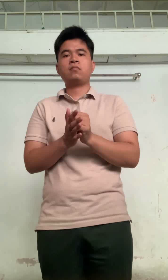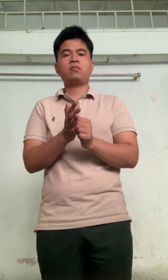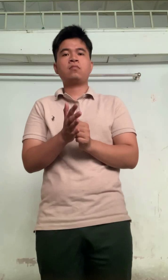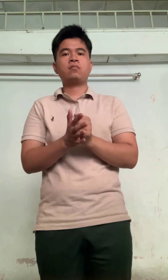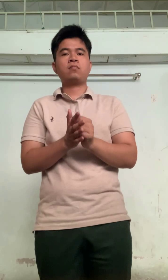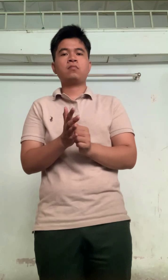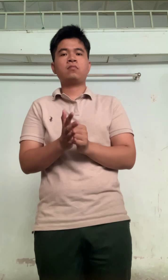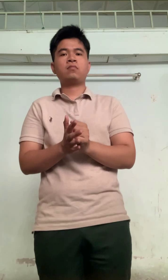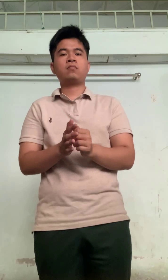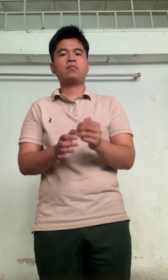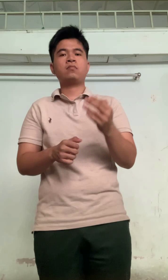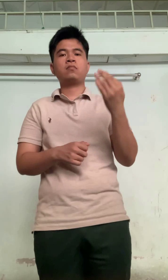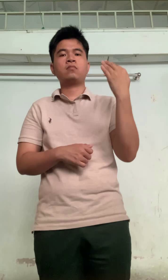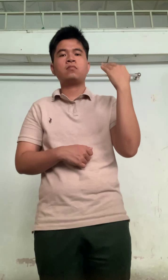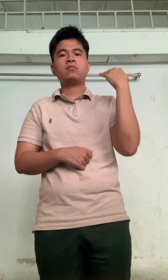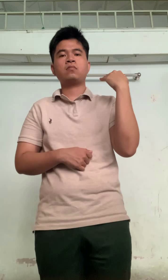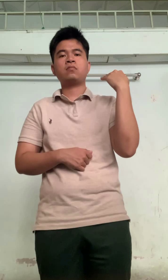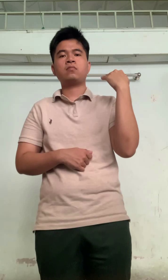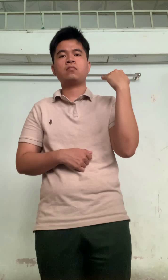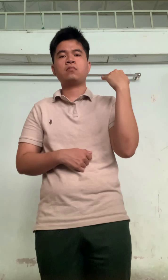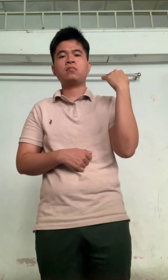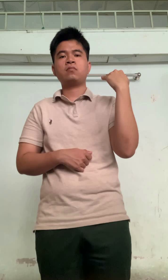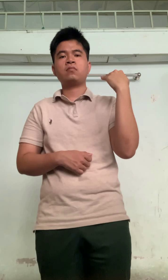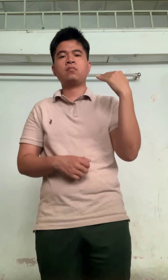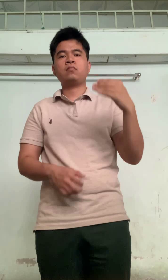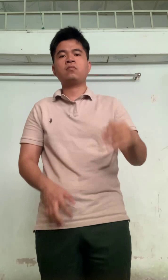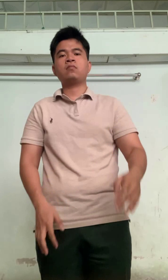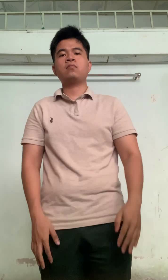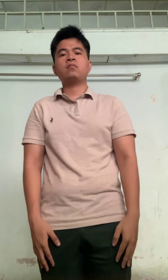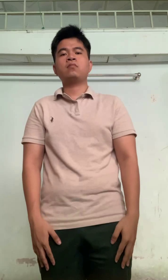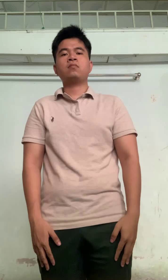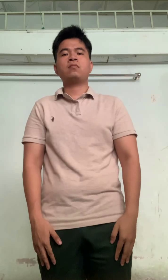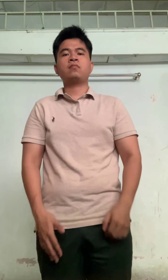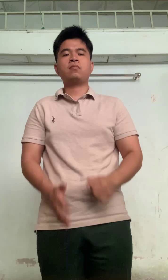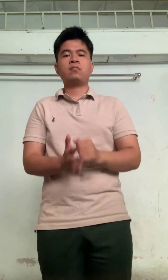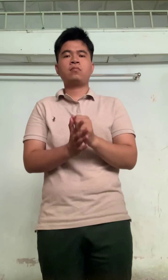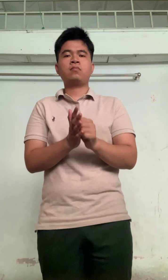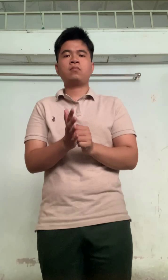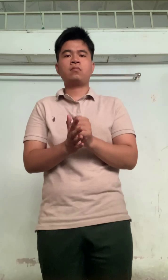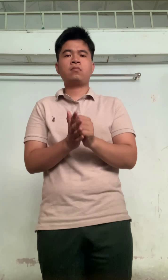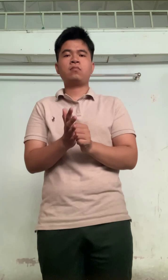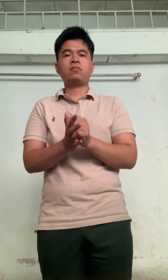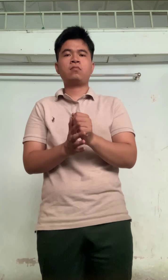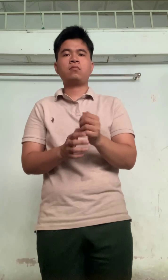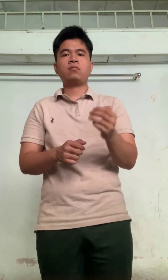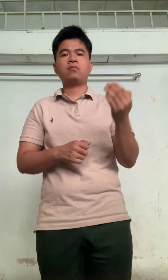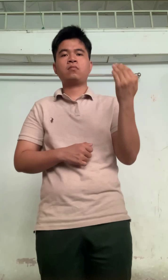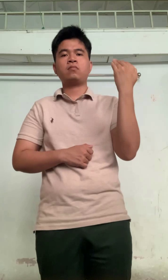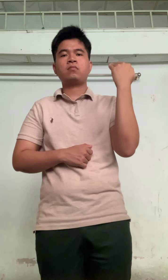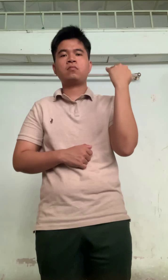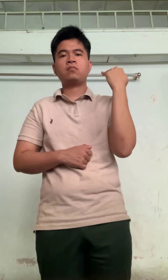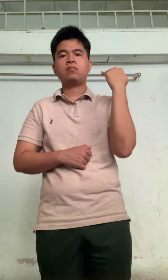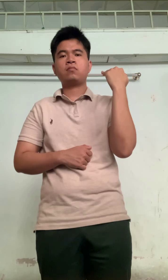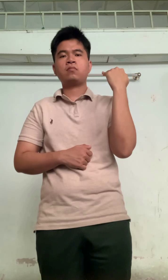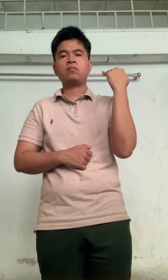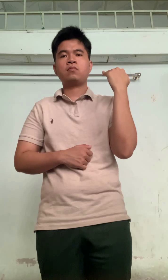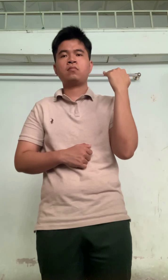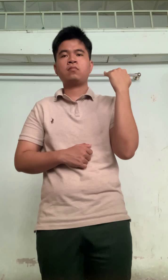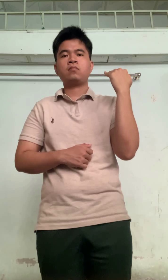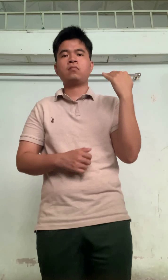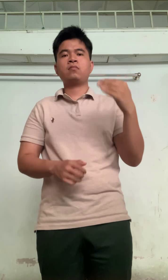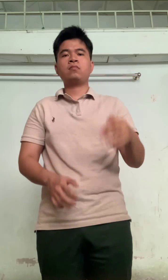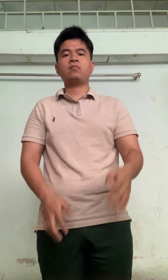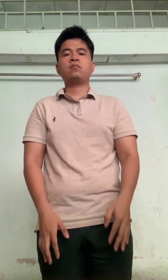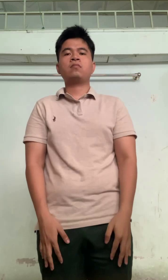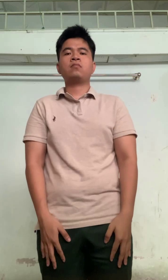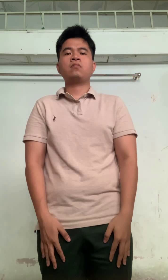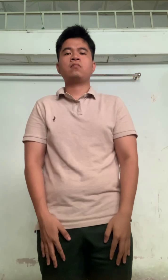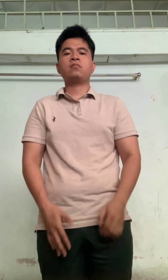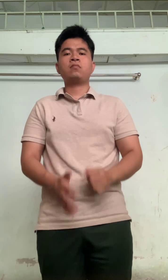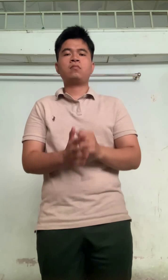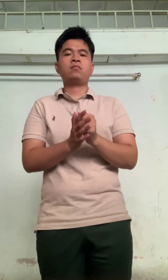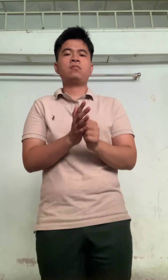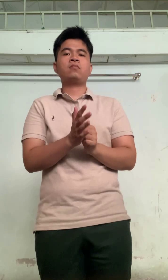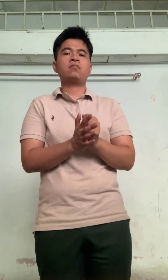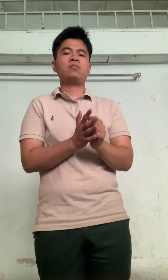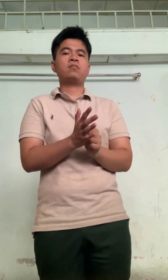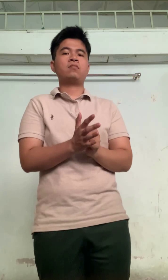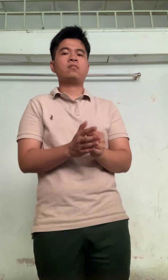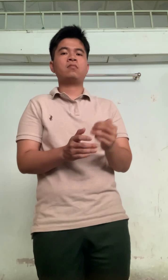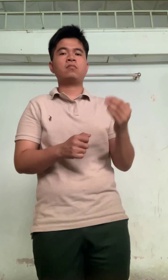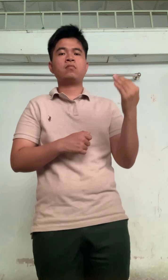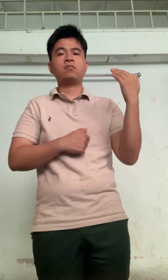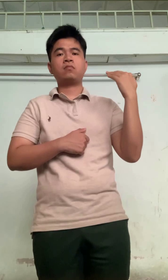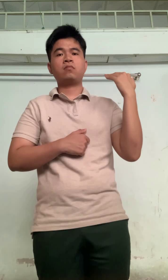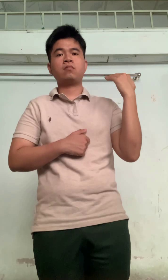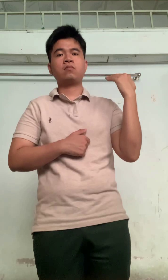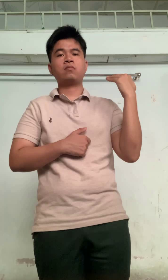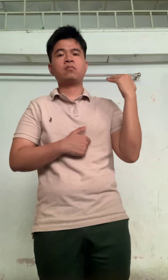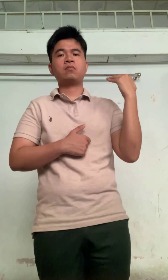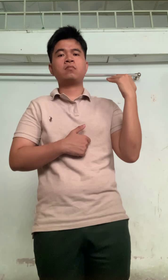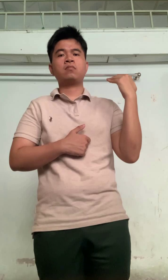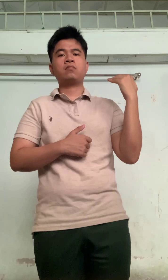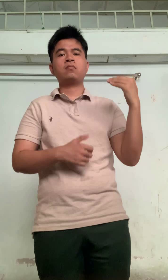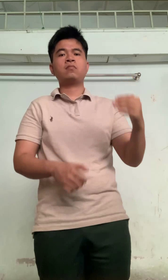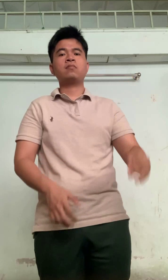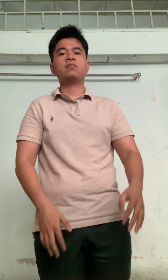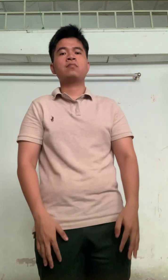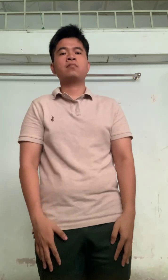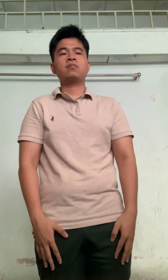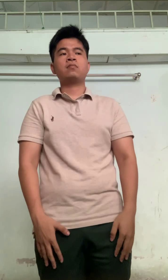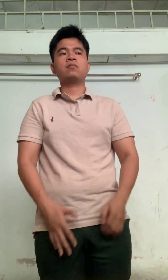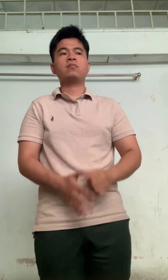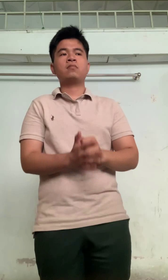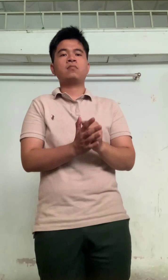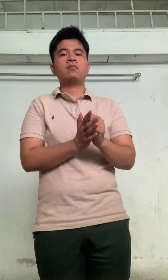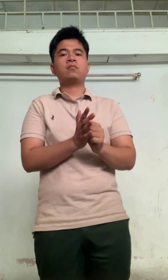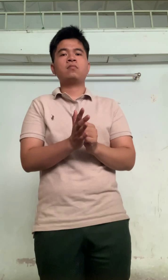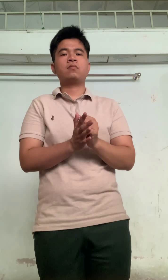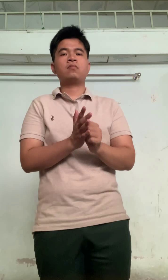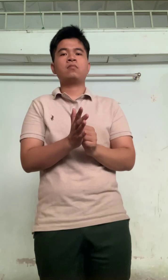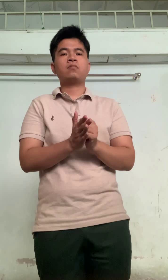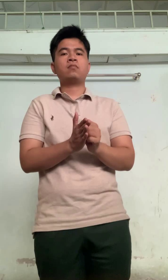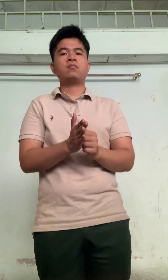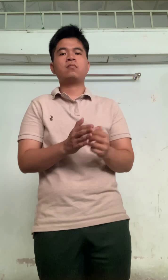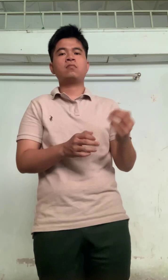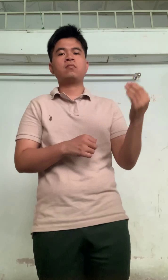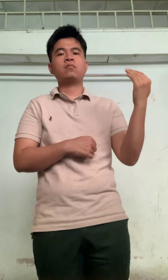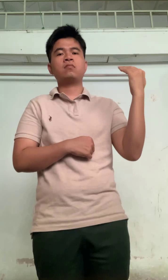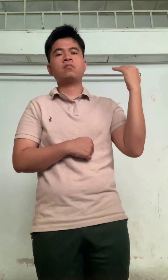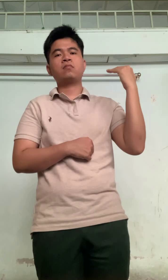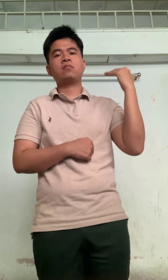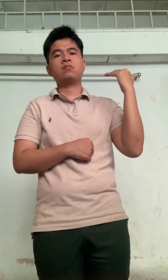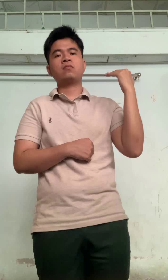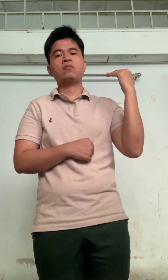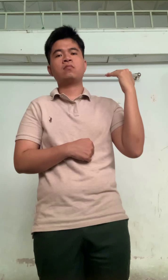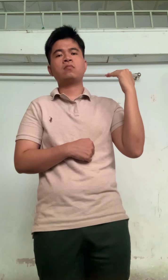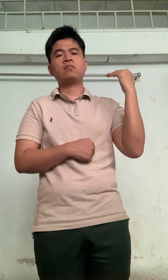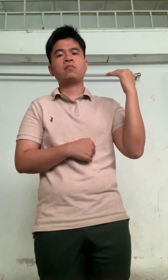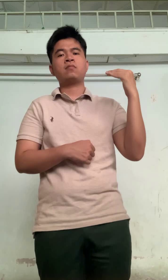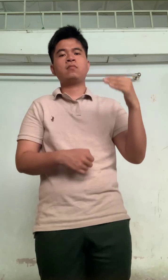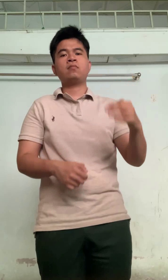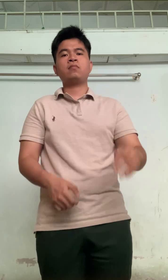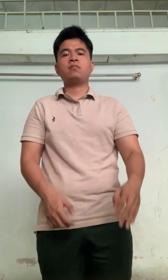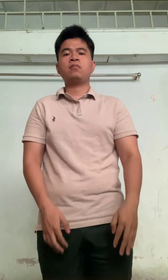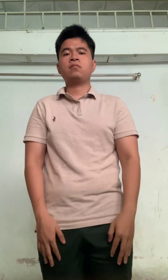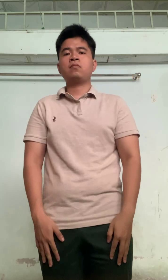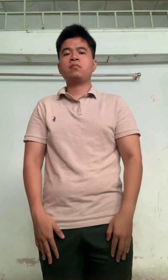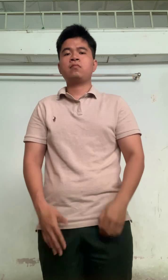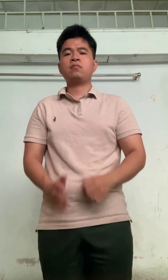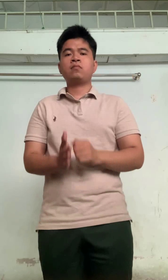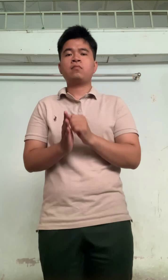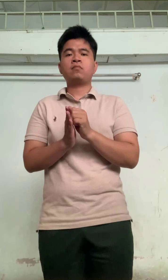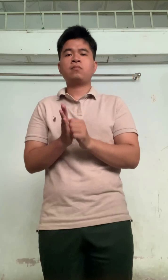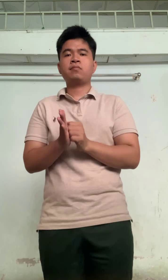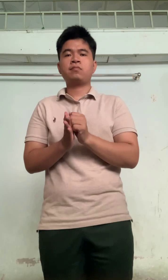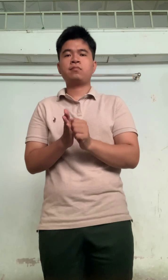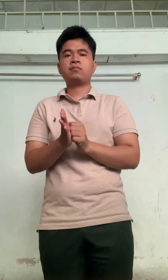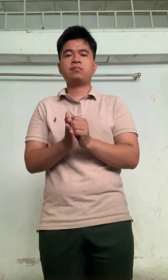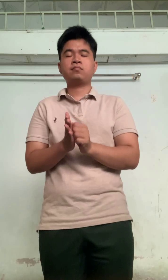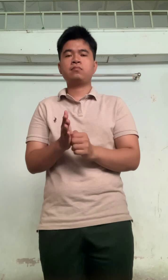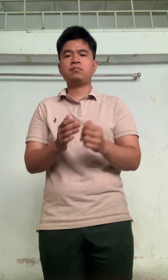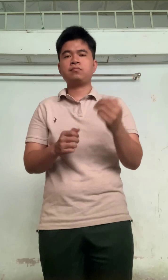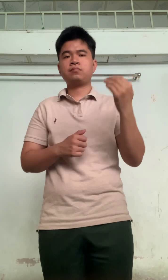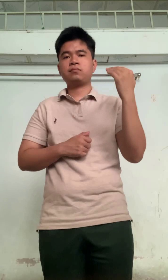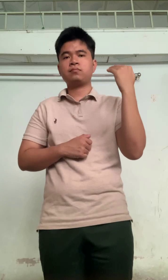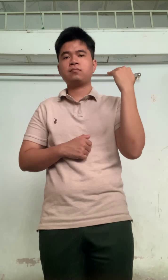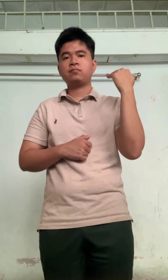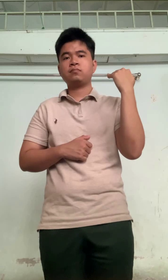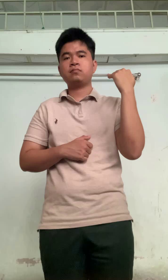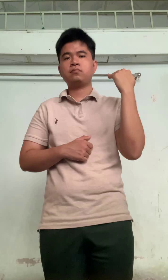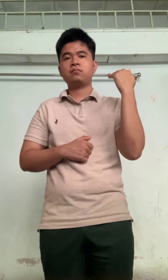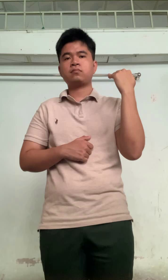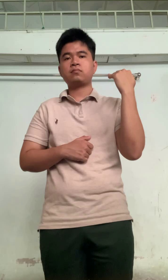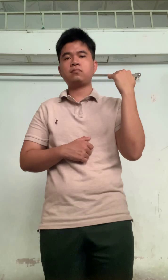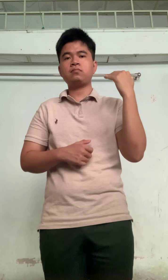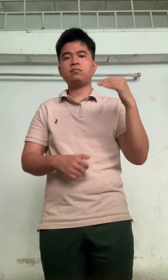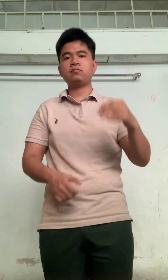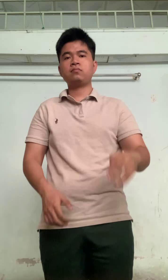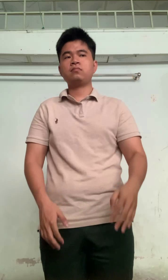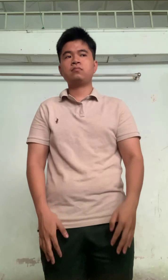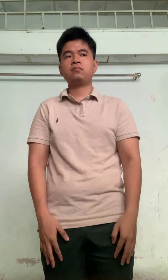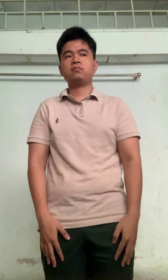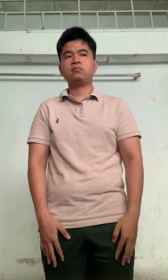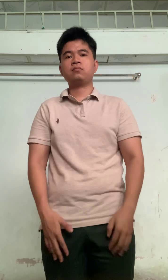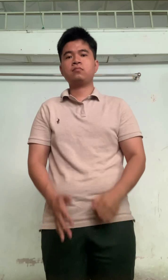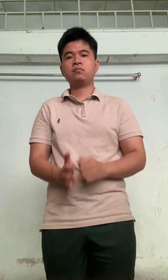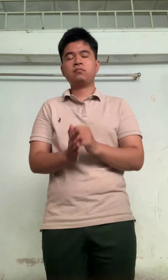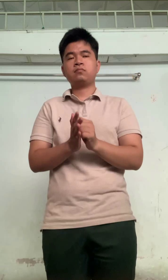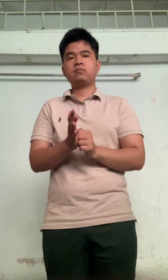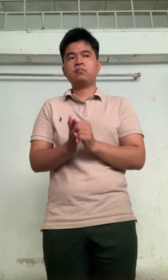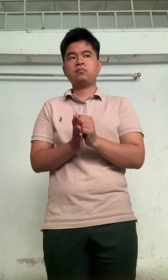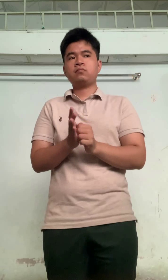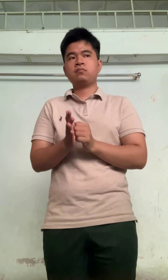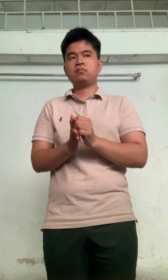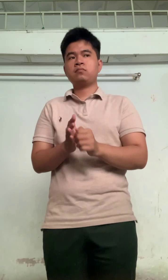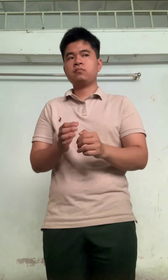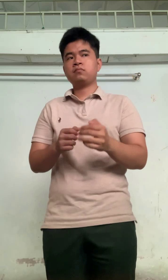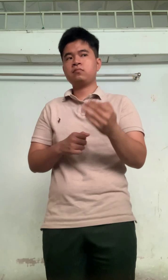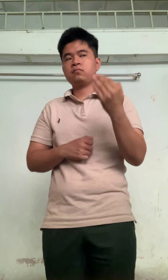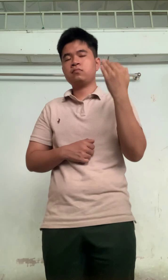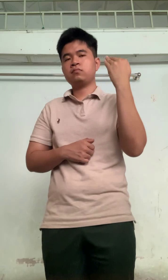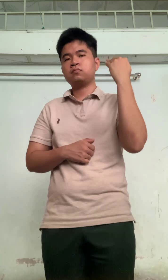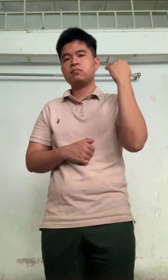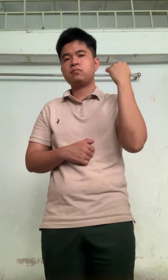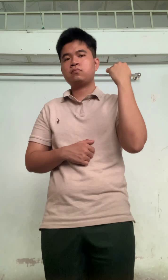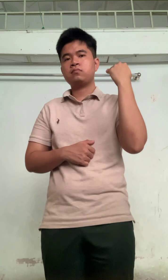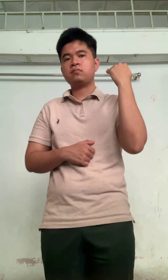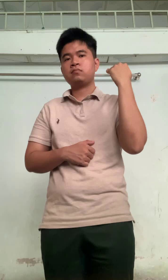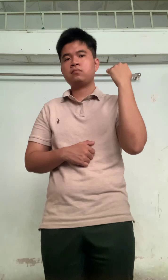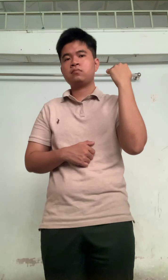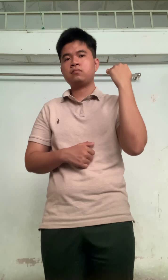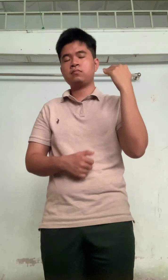thang truoc